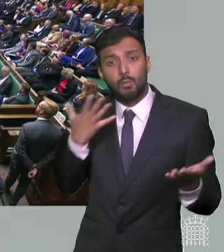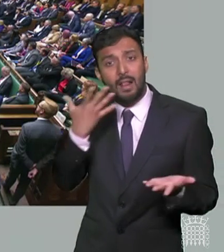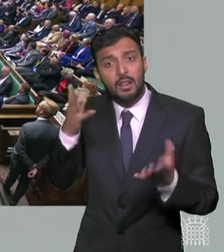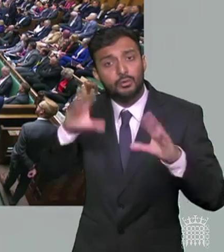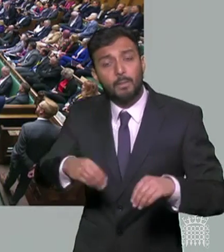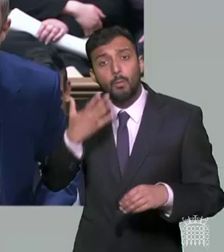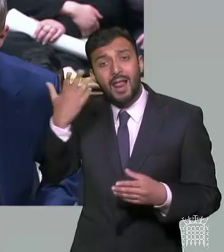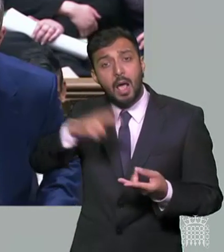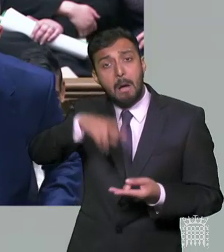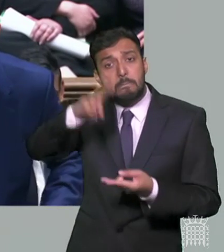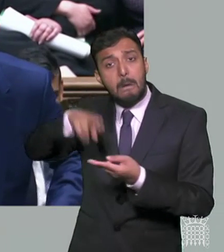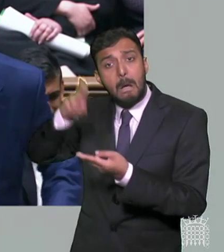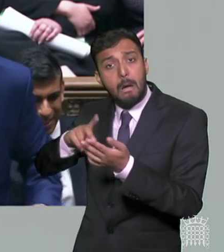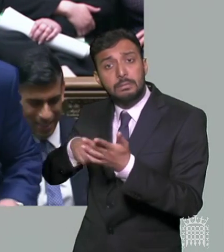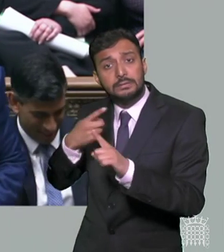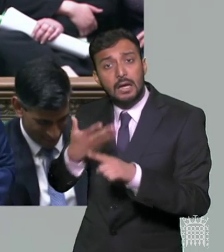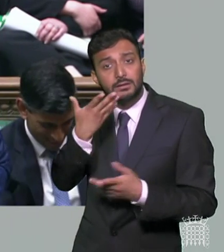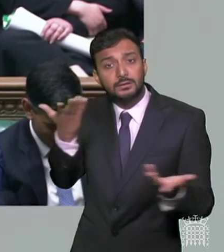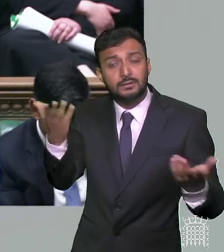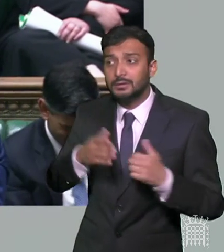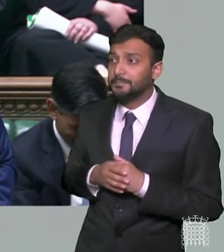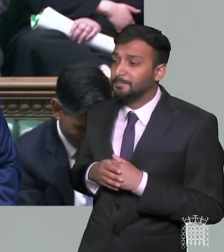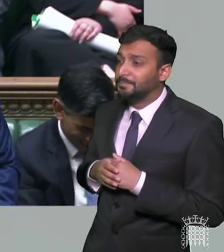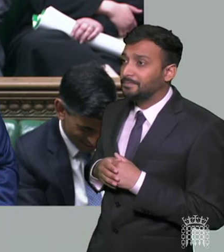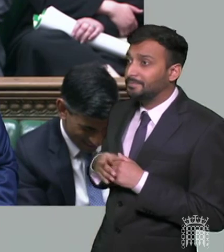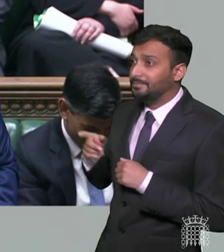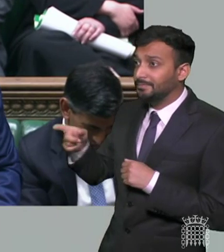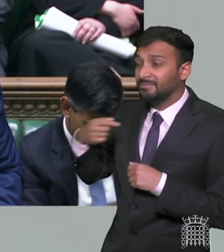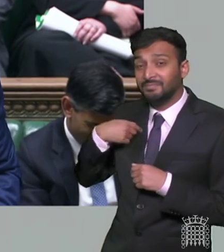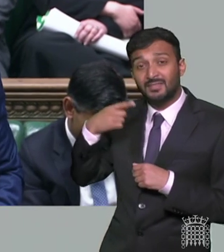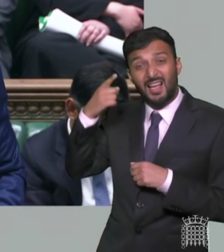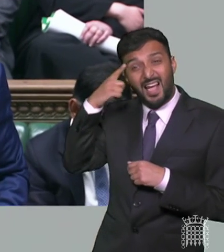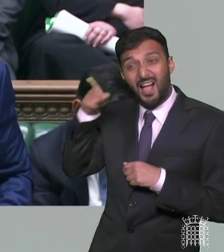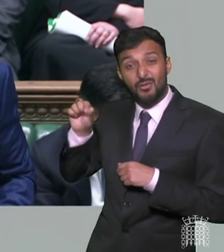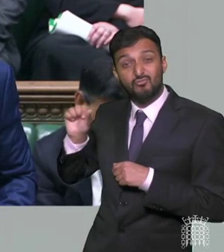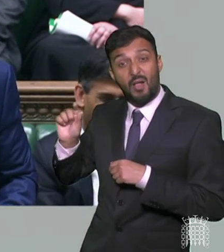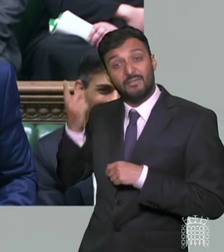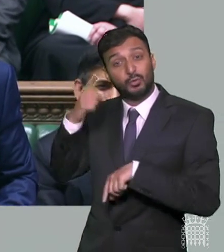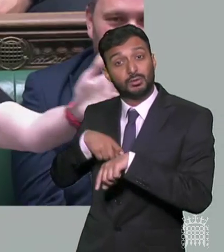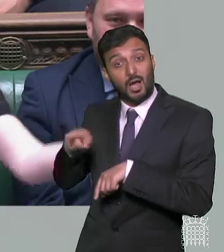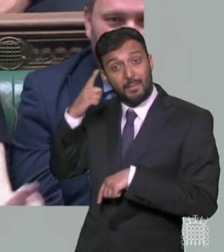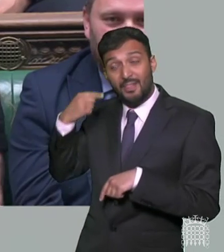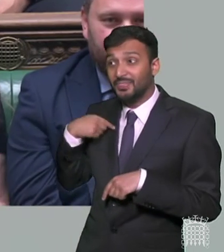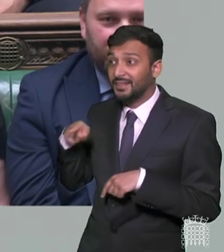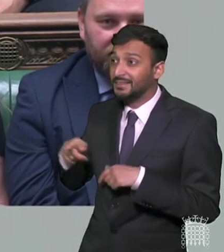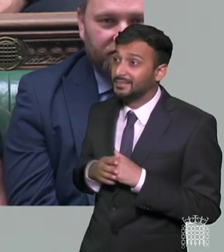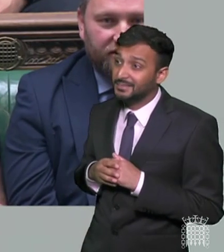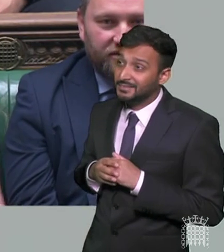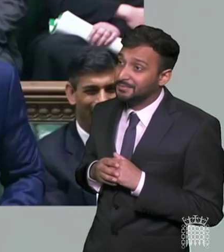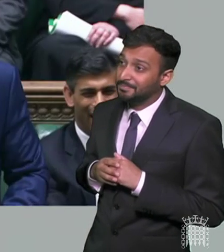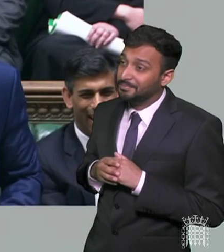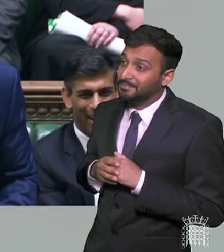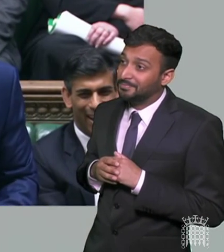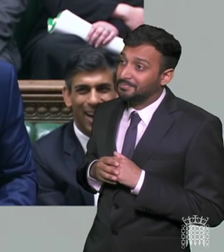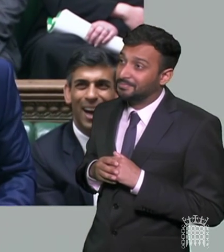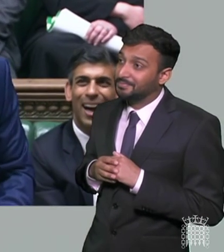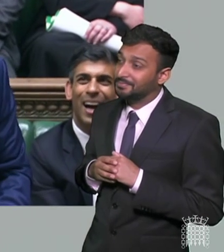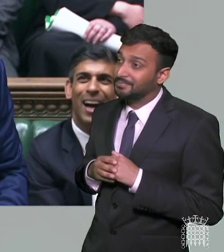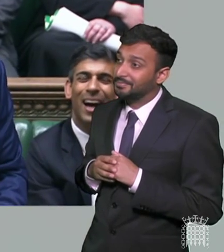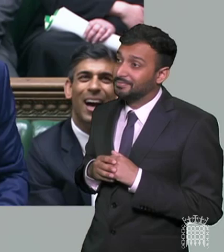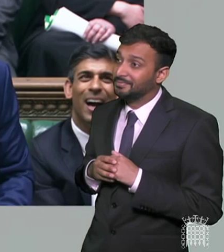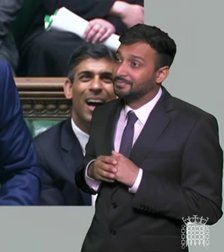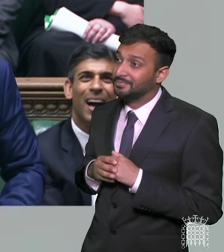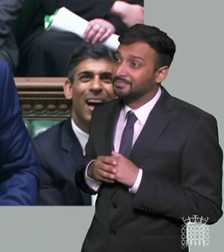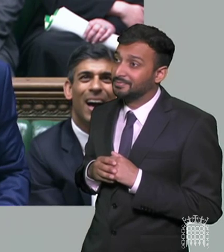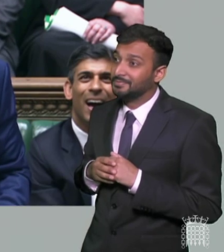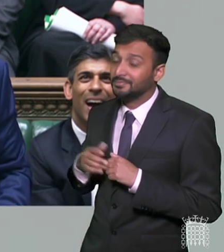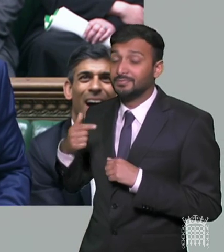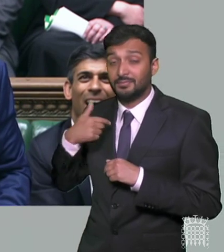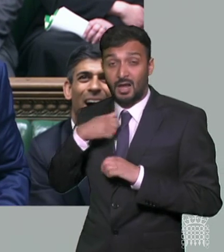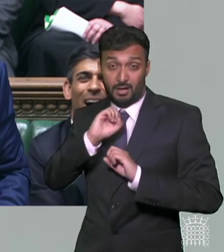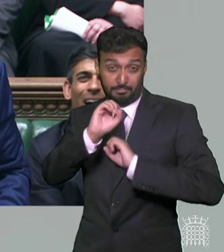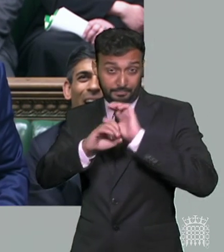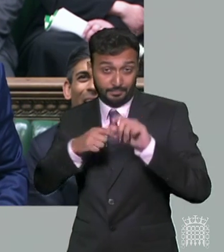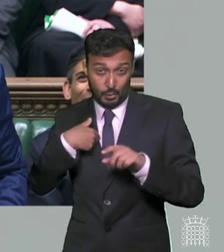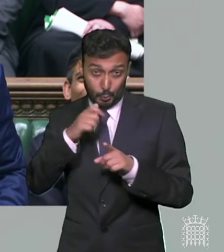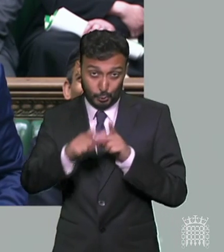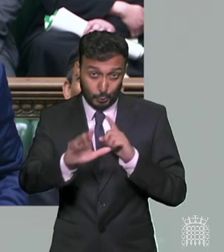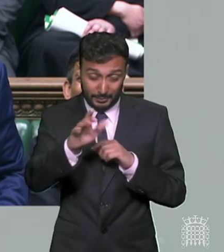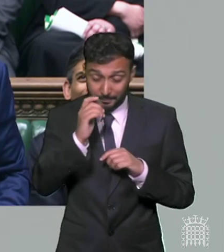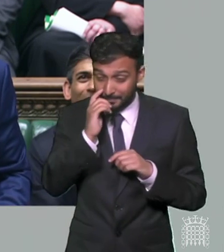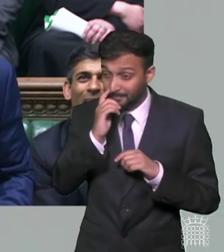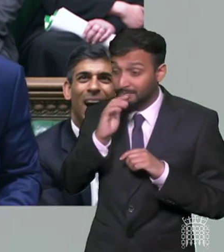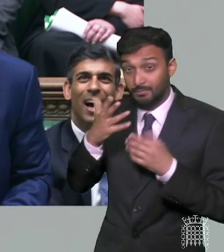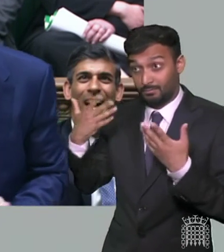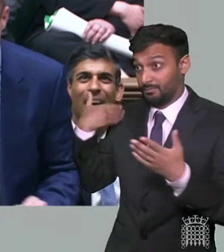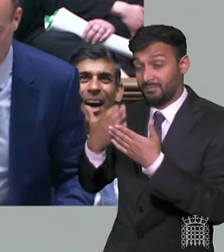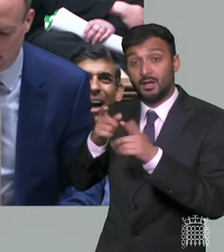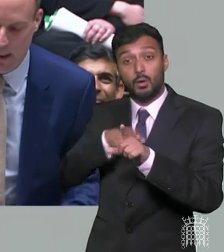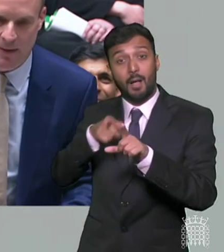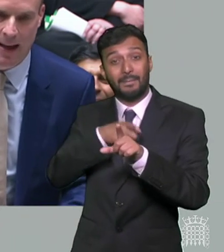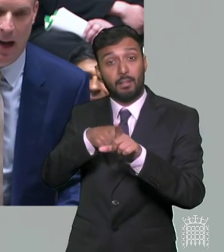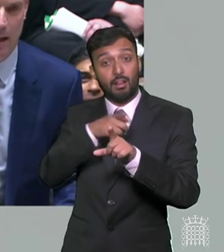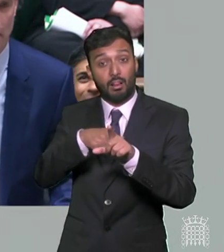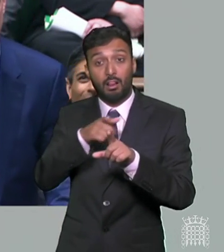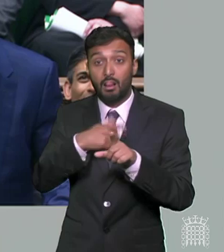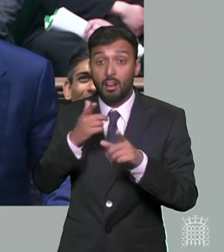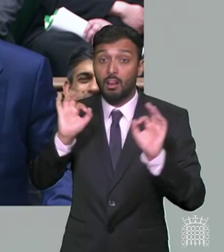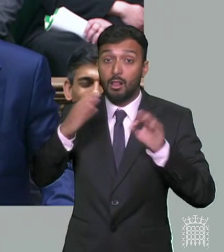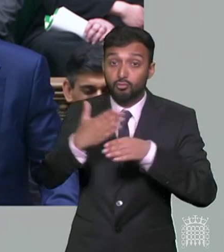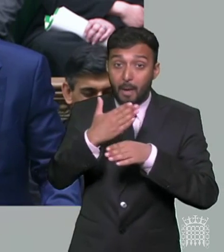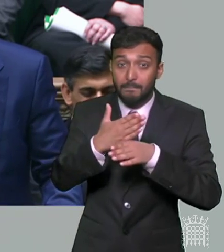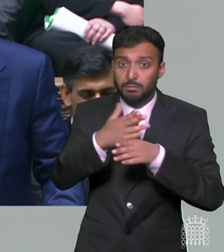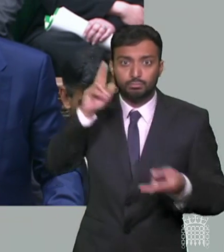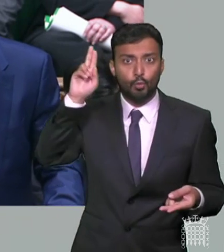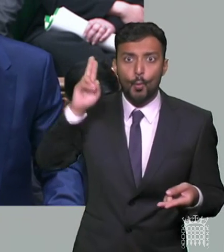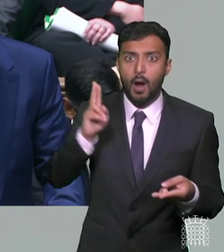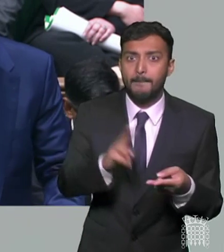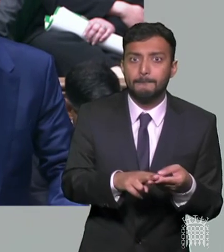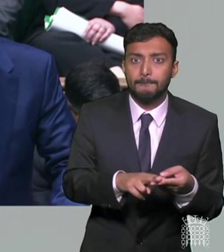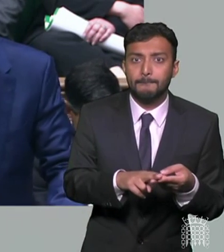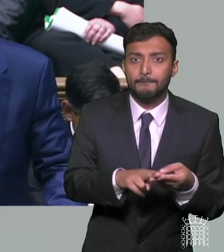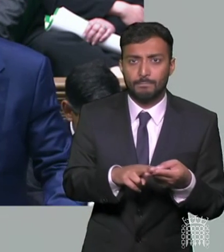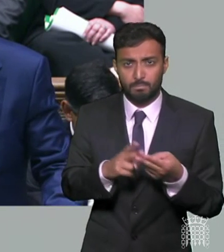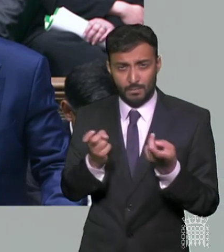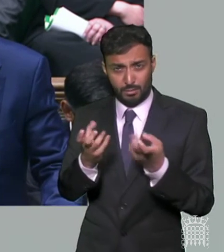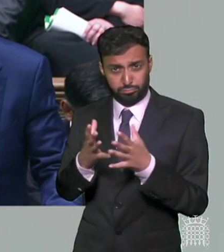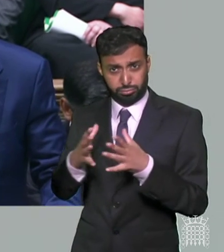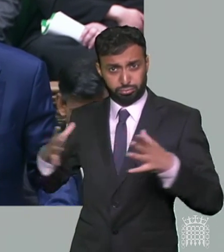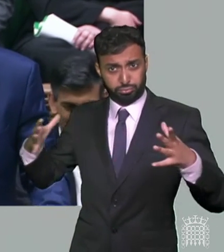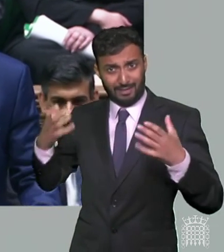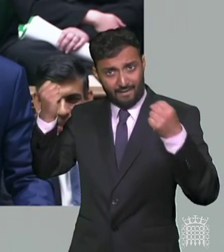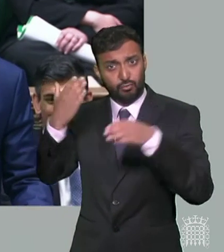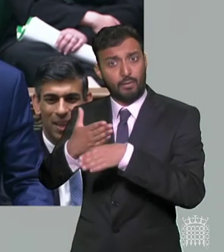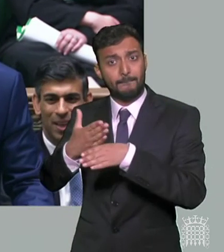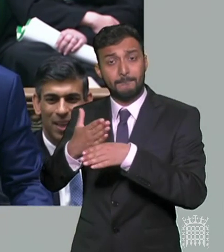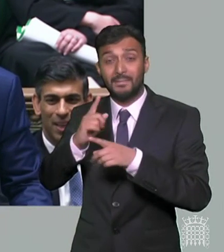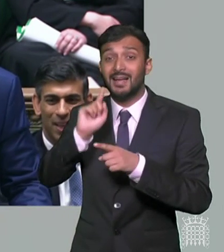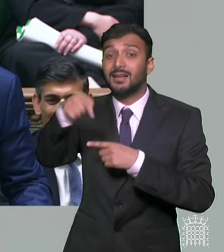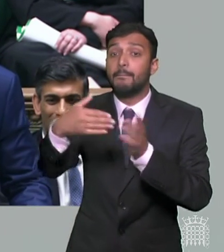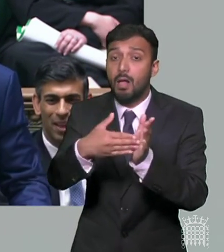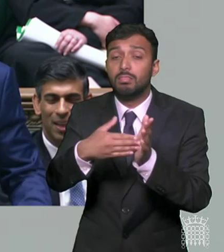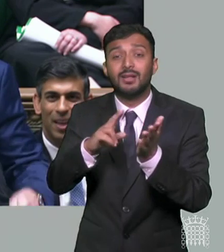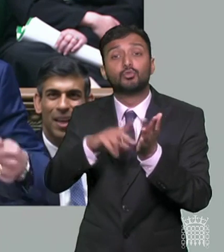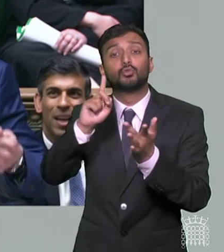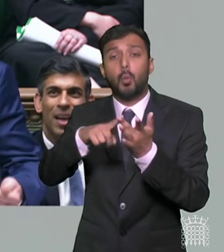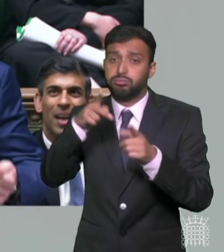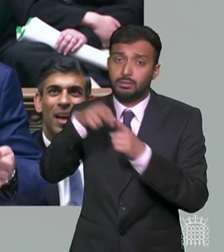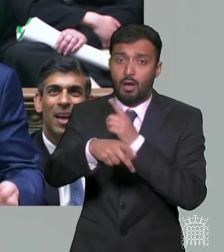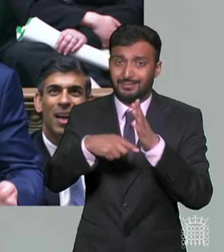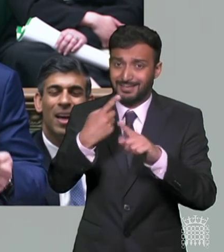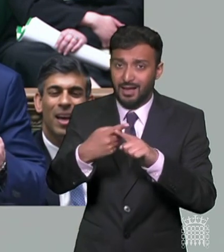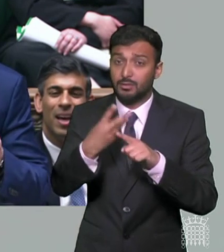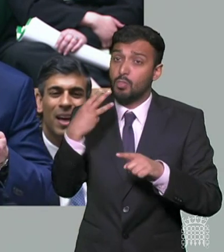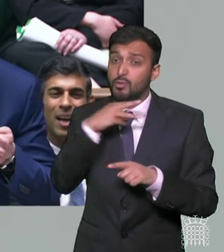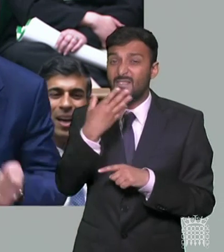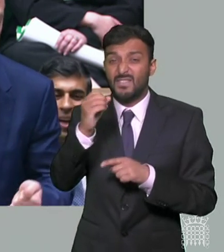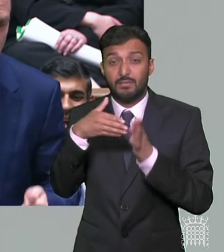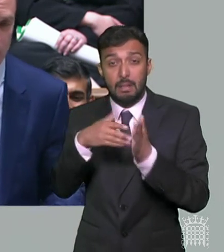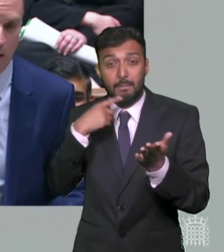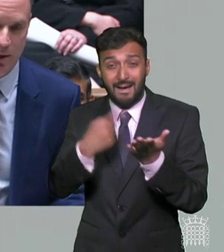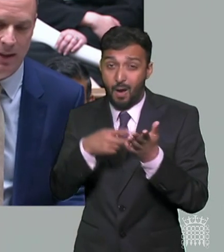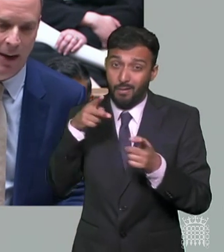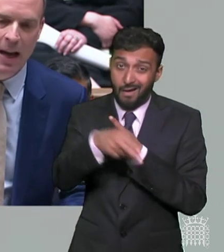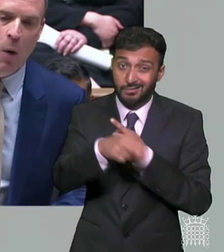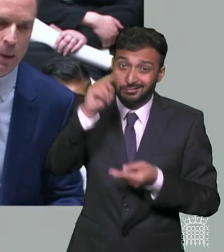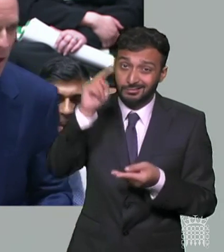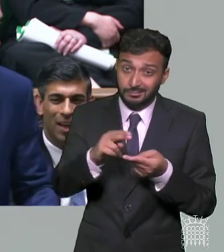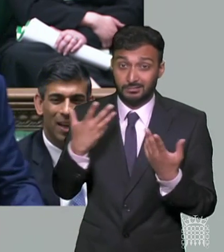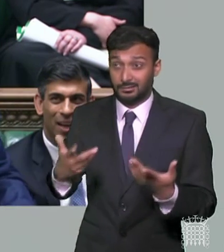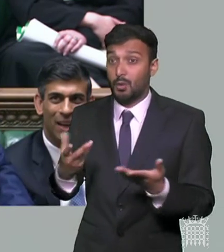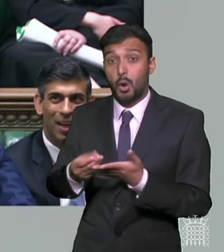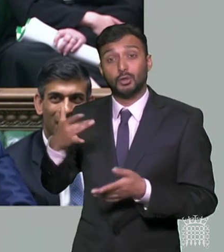I think the right honourable Lady was right the first time. I will tell the House what we are doing: we have near-record levels of youth employment and 3.8% unemployment; we are cutting taxes next month on national insurance by £330 million; and we are delivering for families through the difficult times with the cost of living.